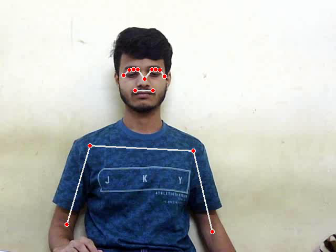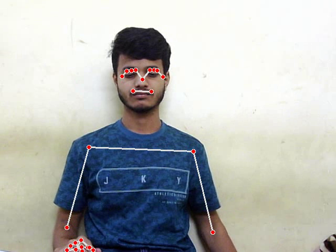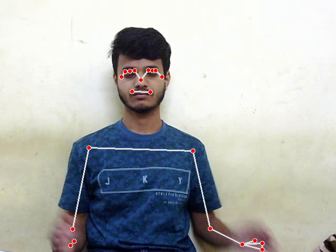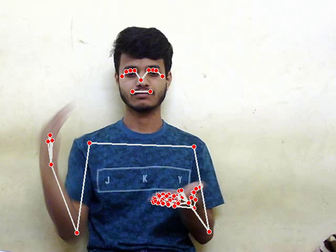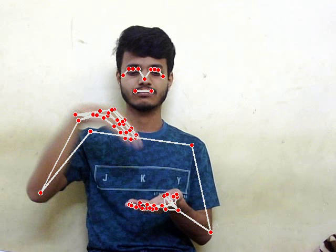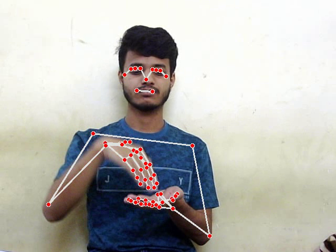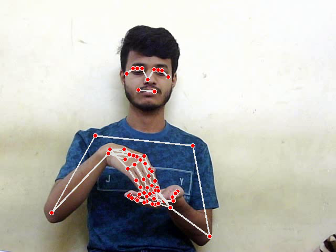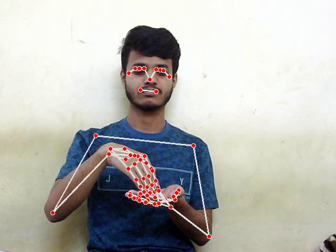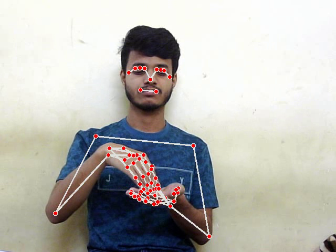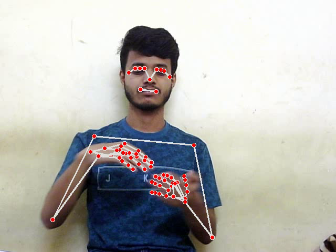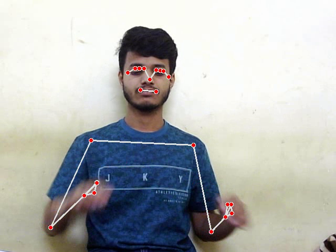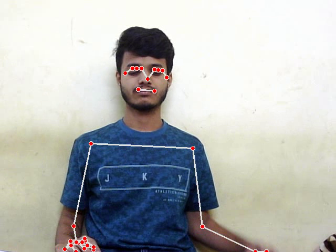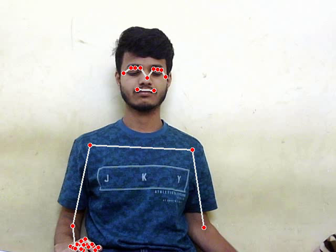again